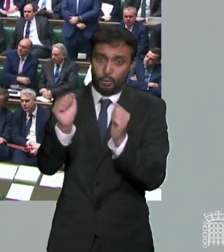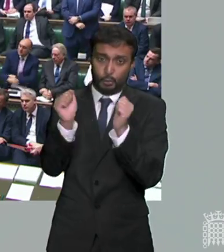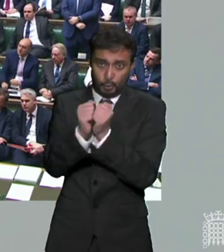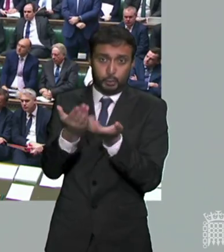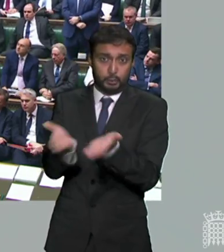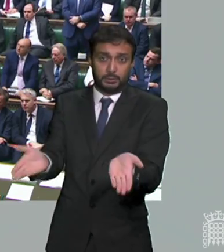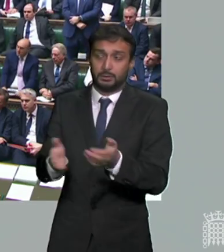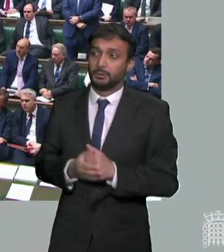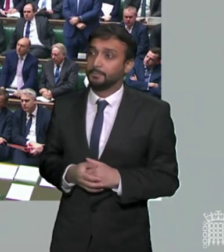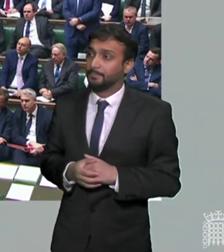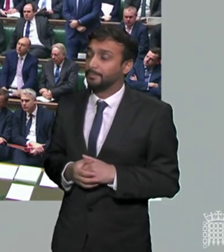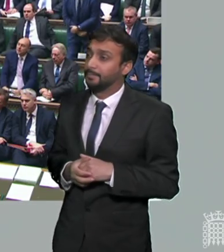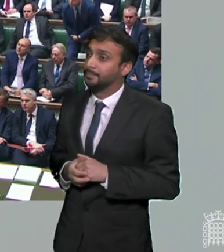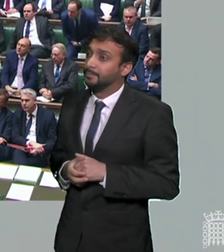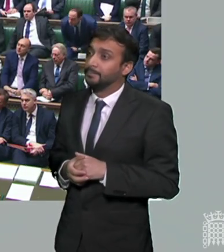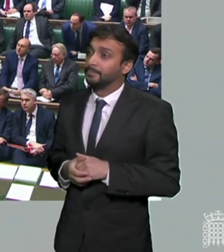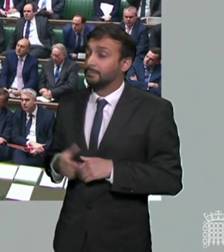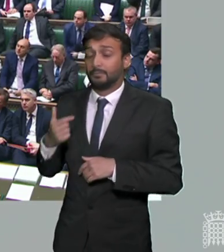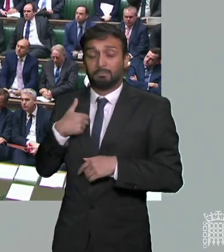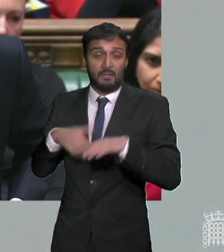I completely agree with my honourable Friend. We are